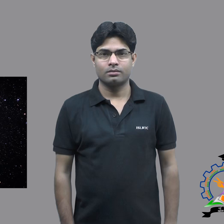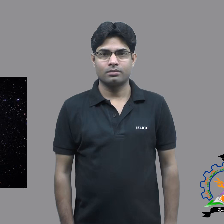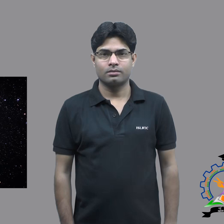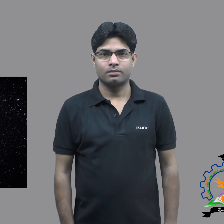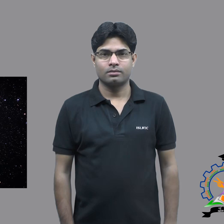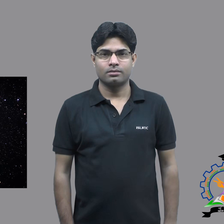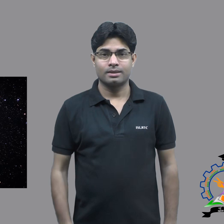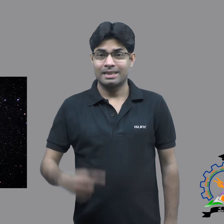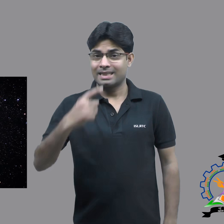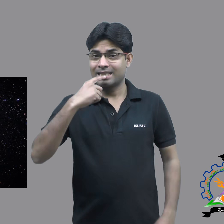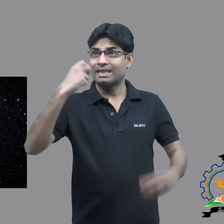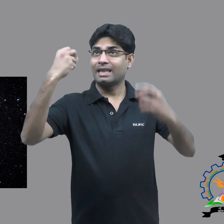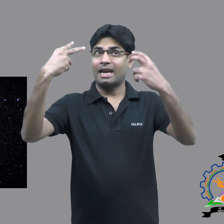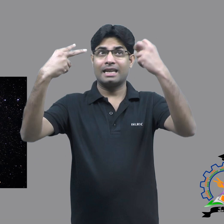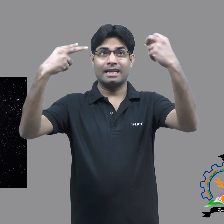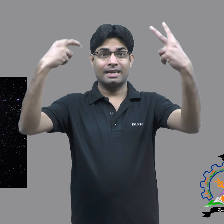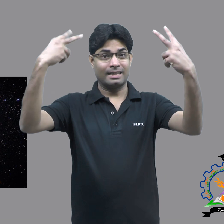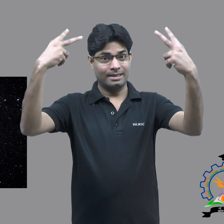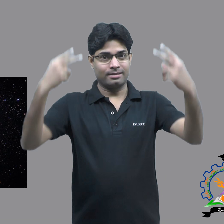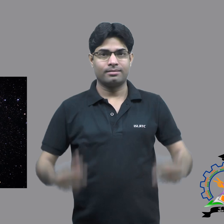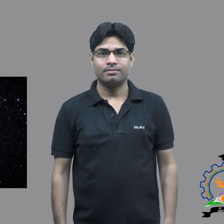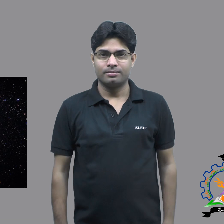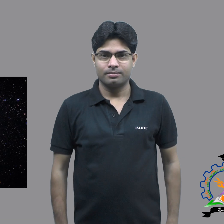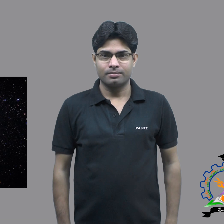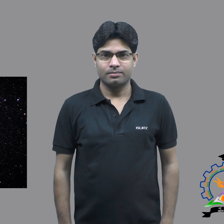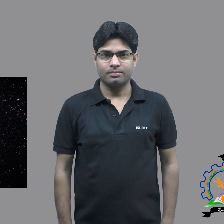Star